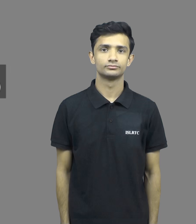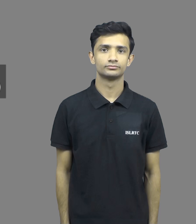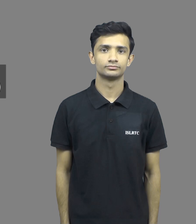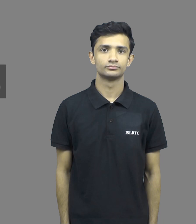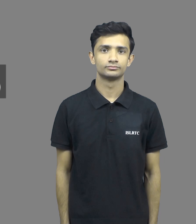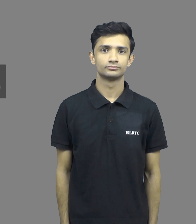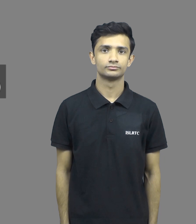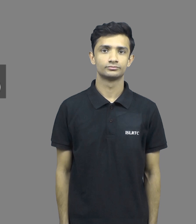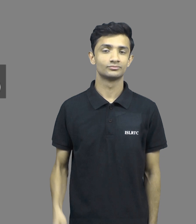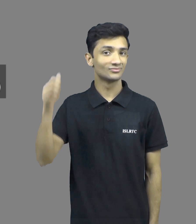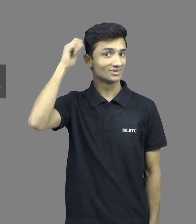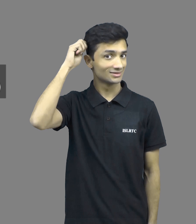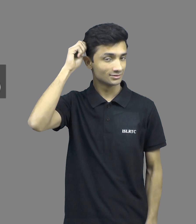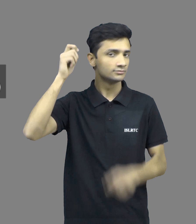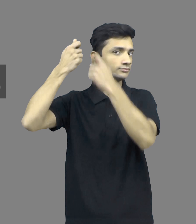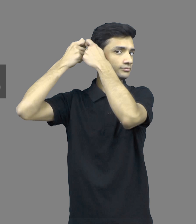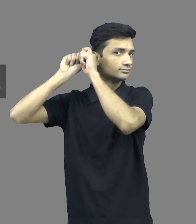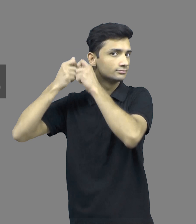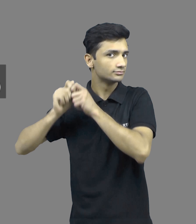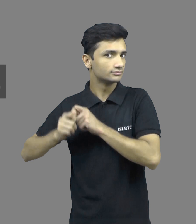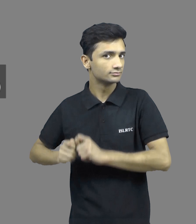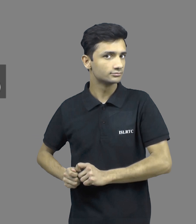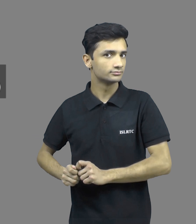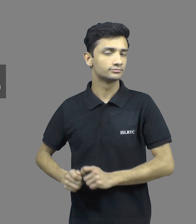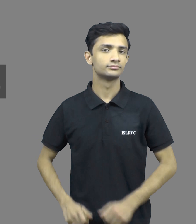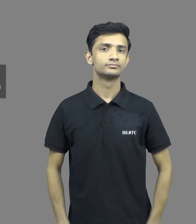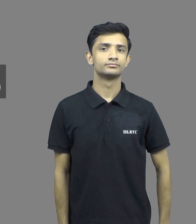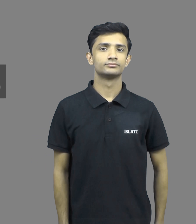Braid Plait (Hair Style)